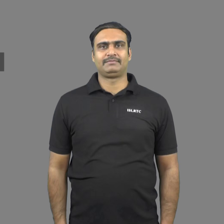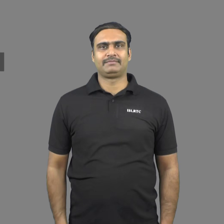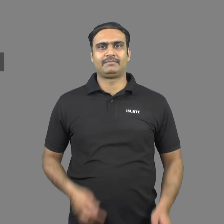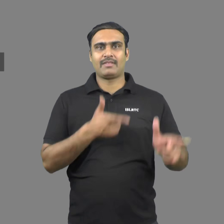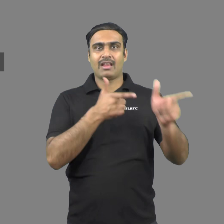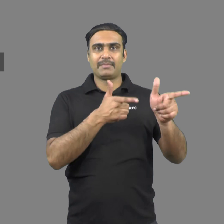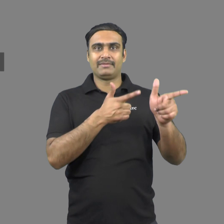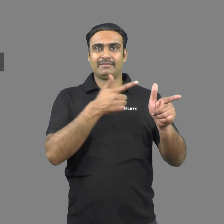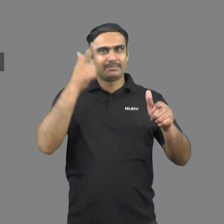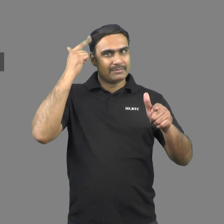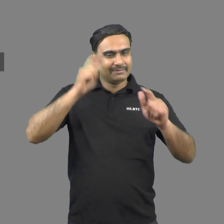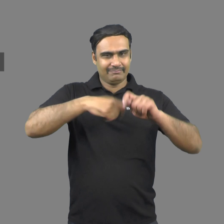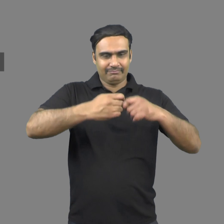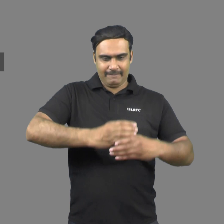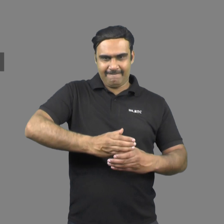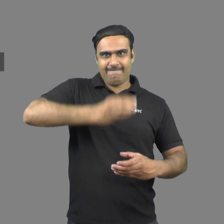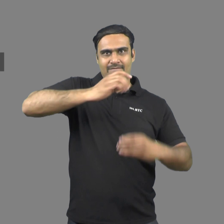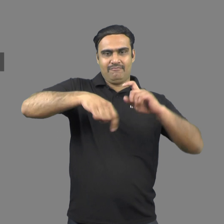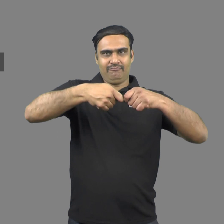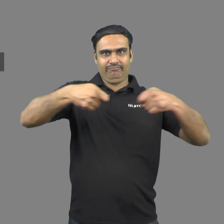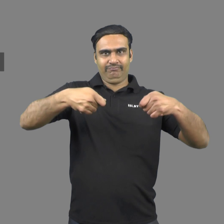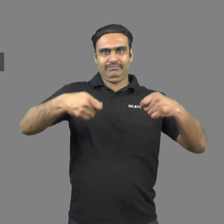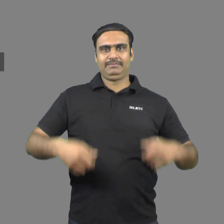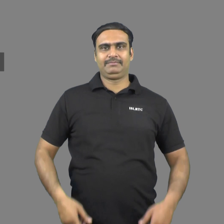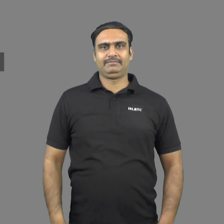Army boots Combat boots